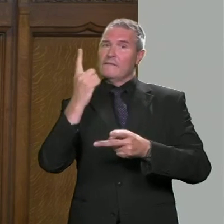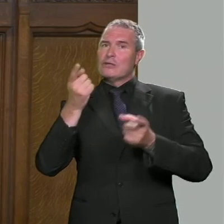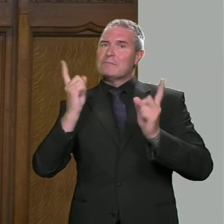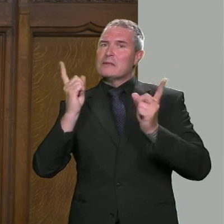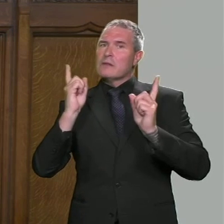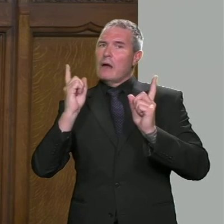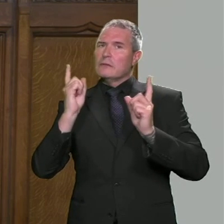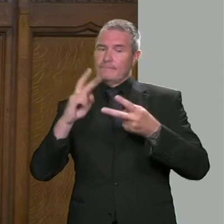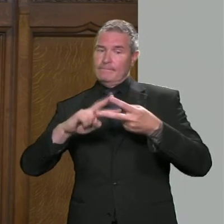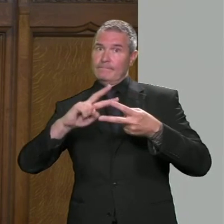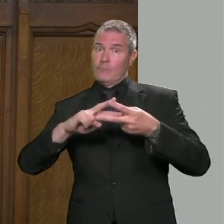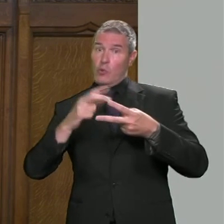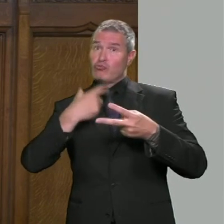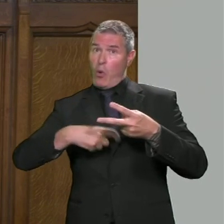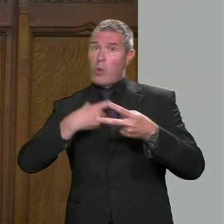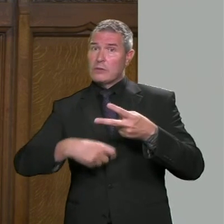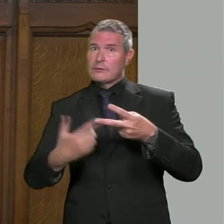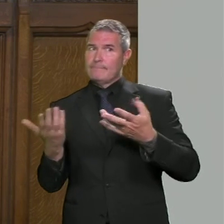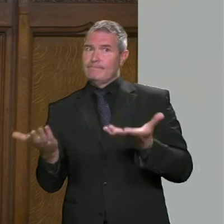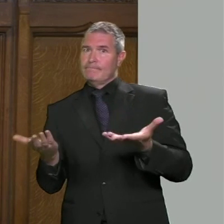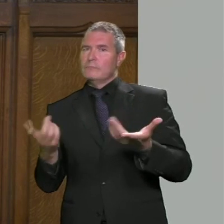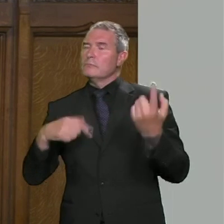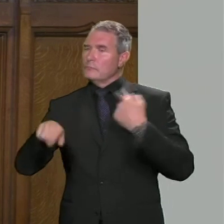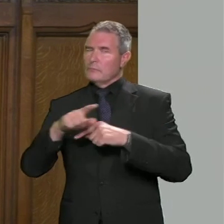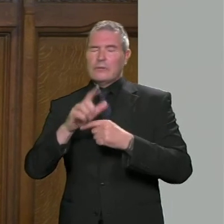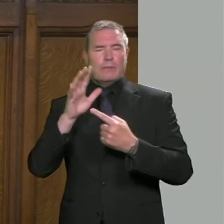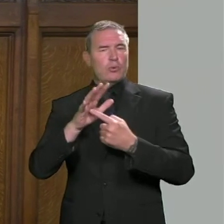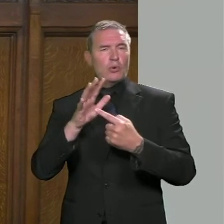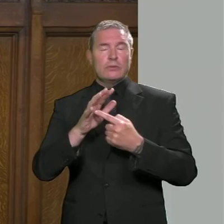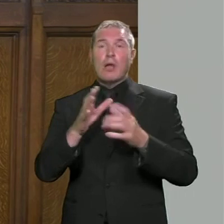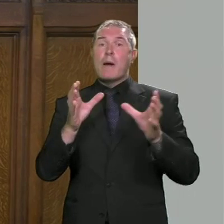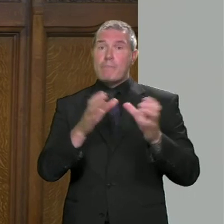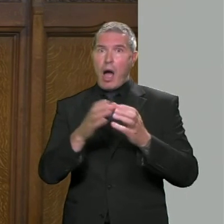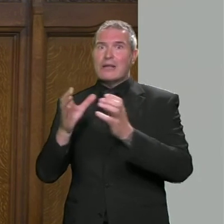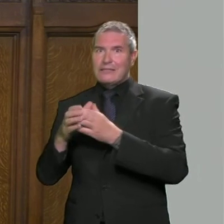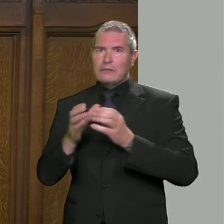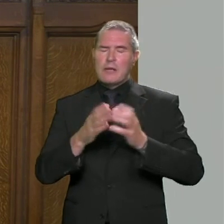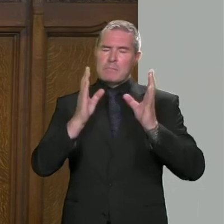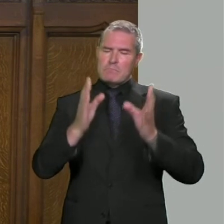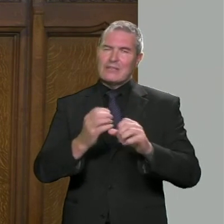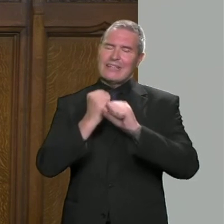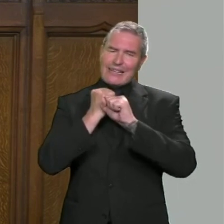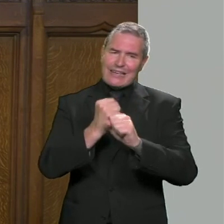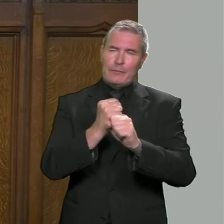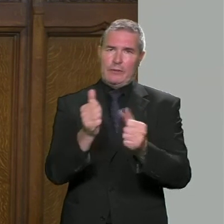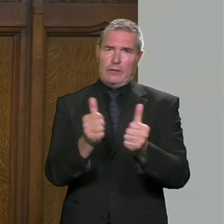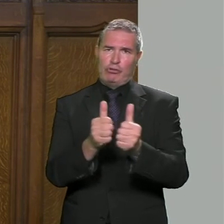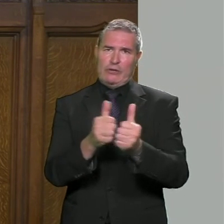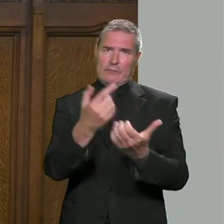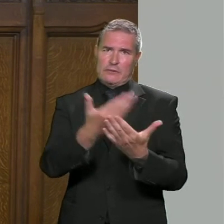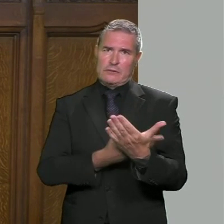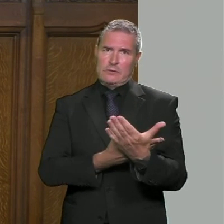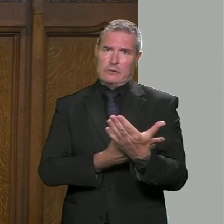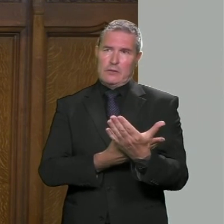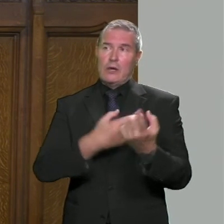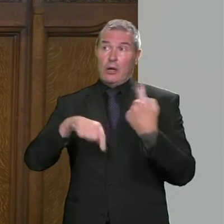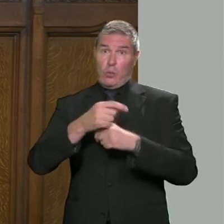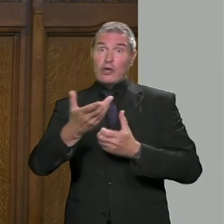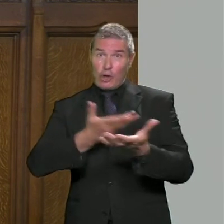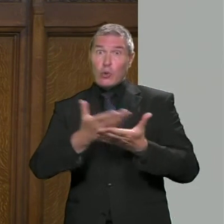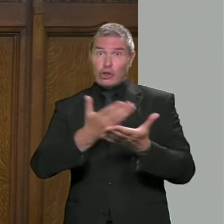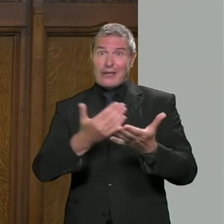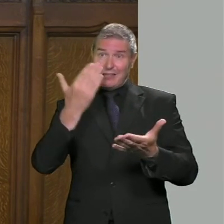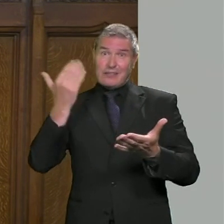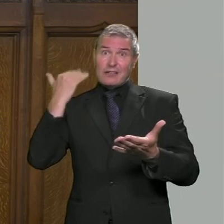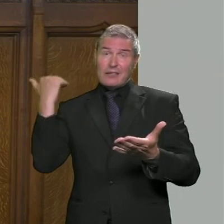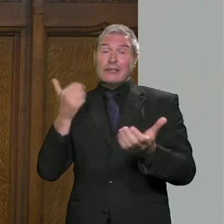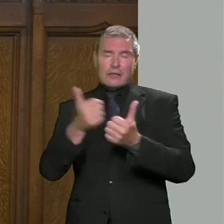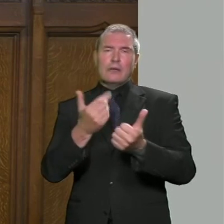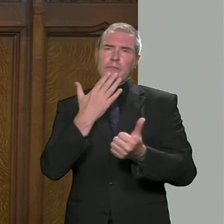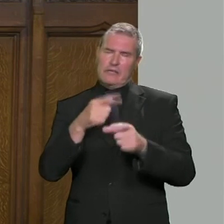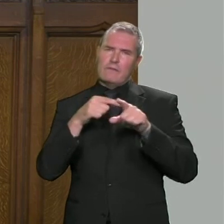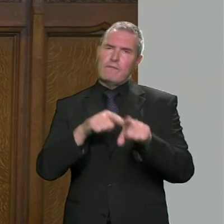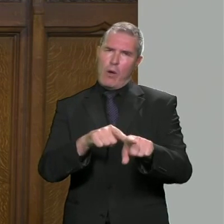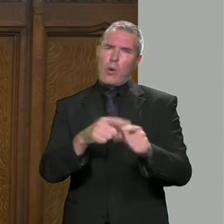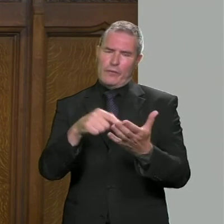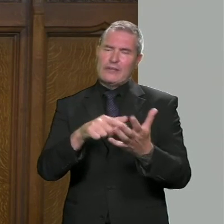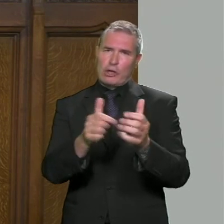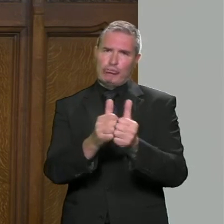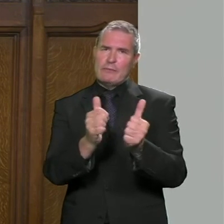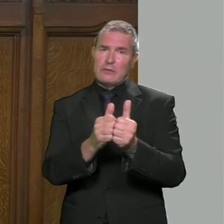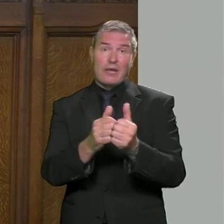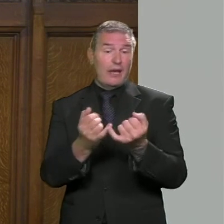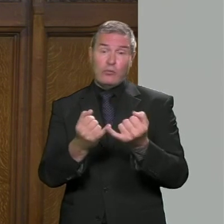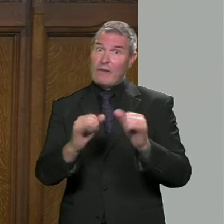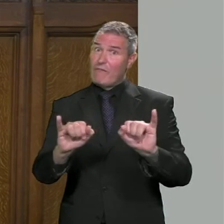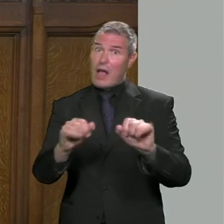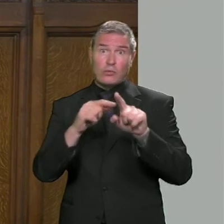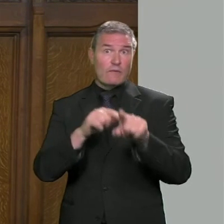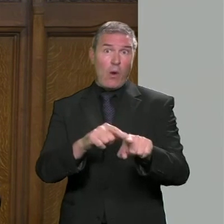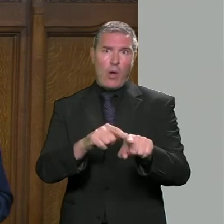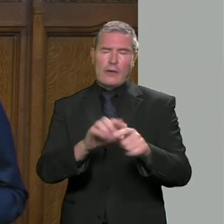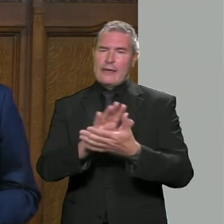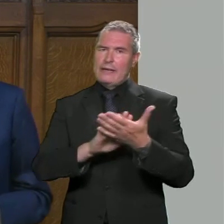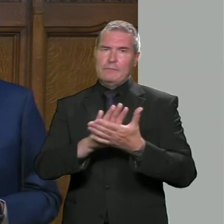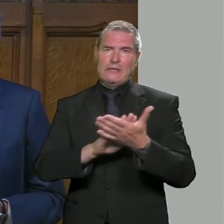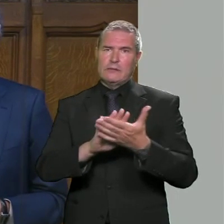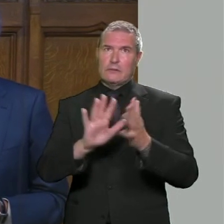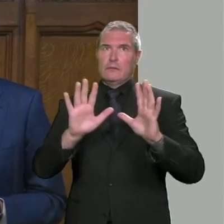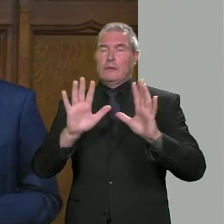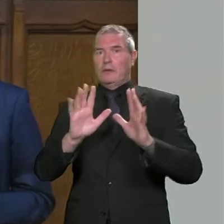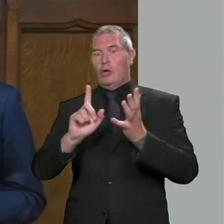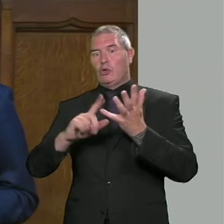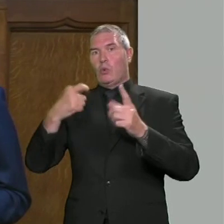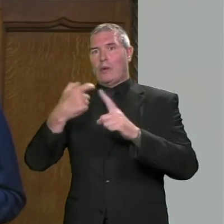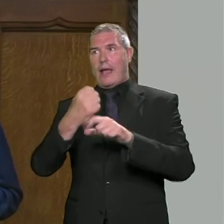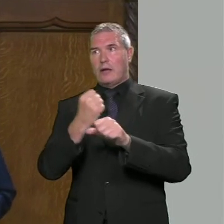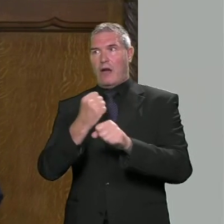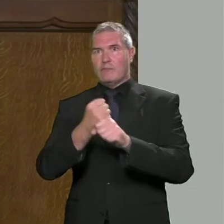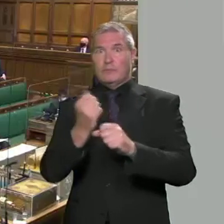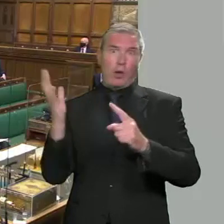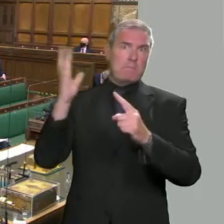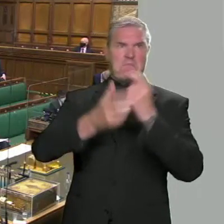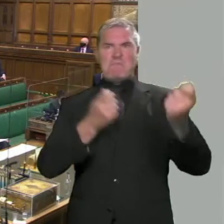Does the Prime Minister agree that it is vital that the parties stick to the agreements that have been made in the “New Decade, New Approach” deal, which he and I negotiated 18 months ago, and that if they fail to do that—I know he does not like this concept—the UK Government ultimately act as a backstop?